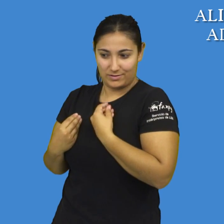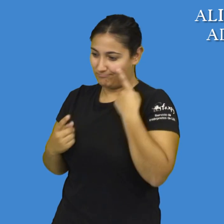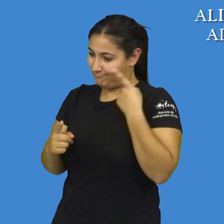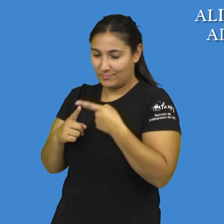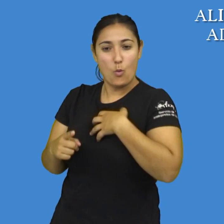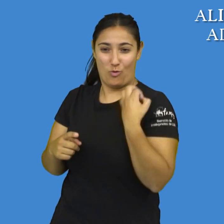objetivo